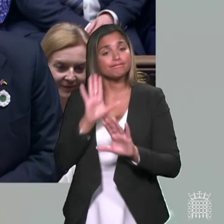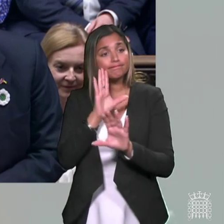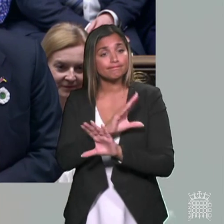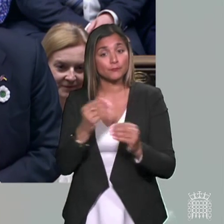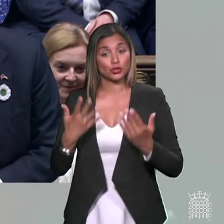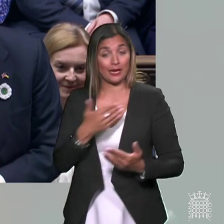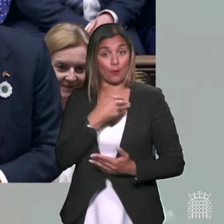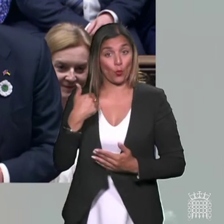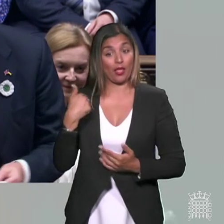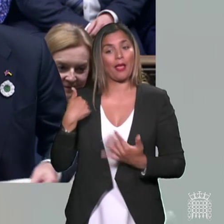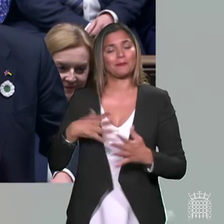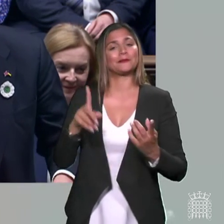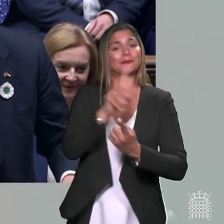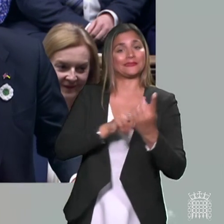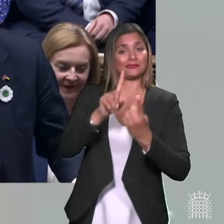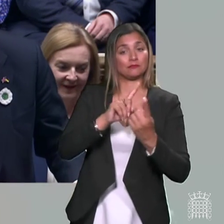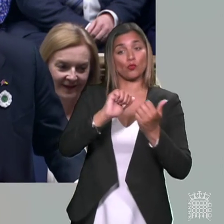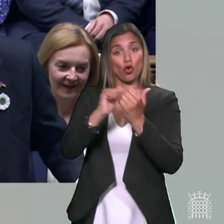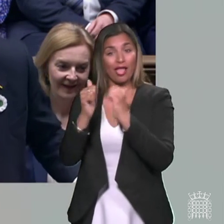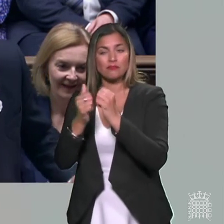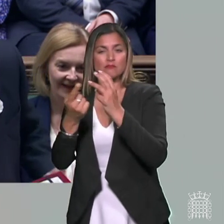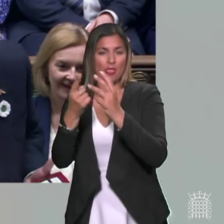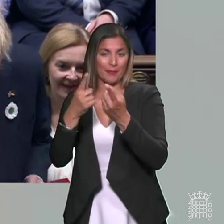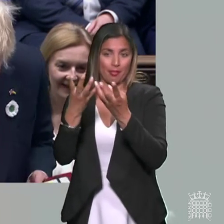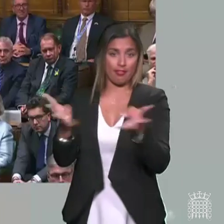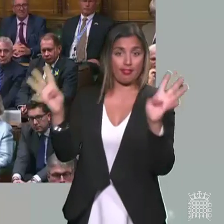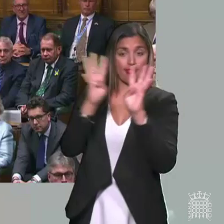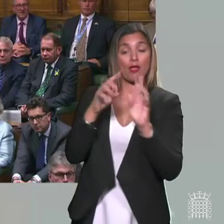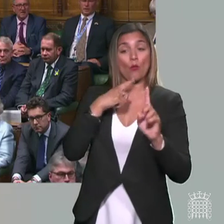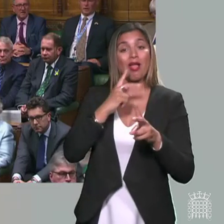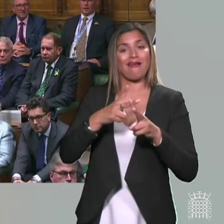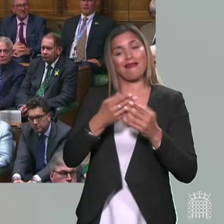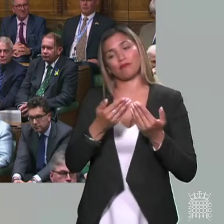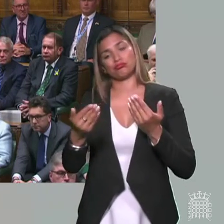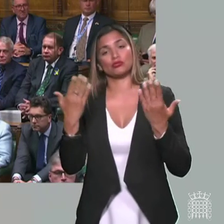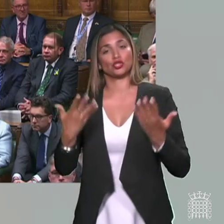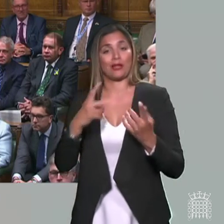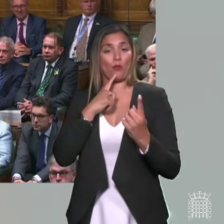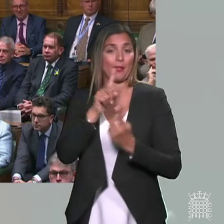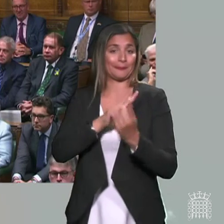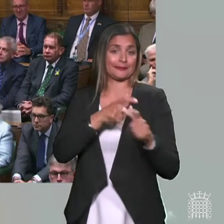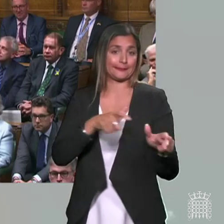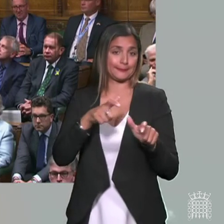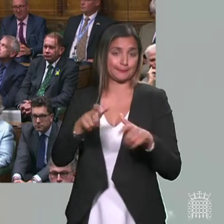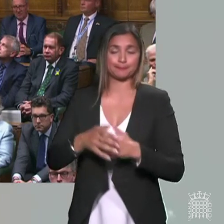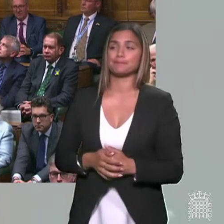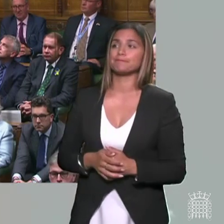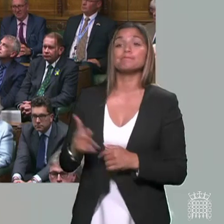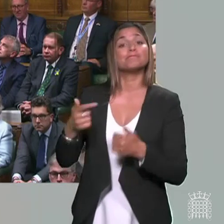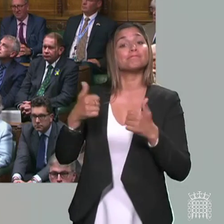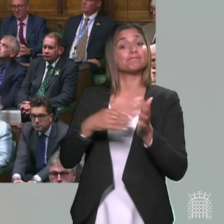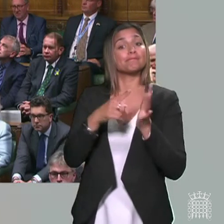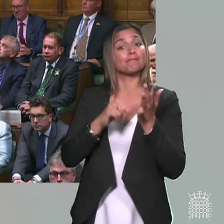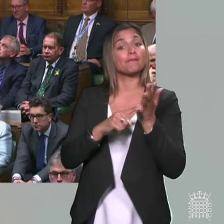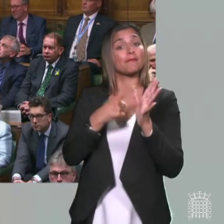In addition to my duties in the House, I shall have further such meetings later today.